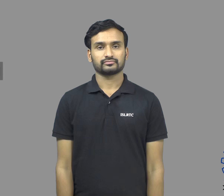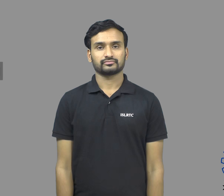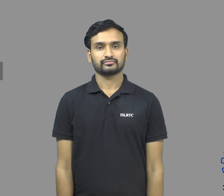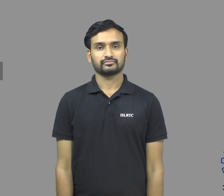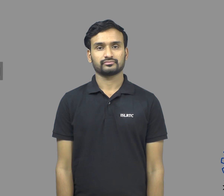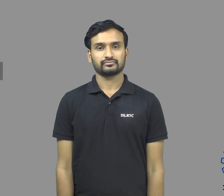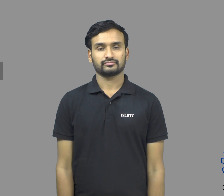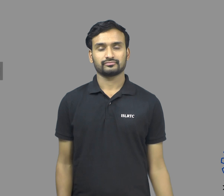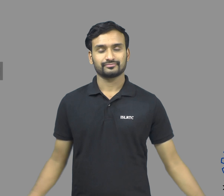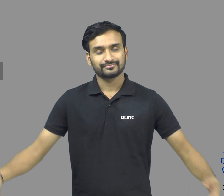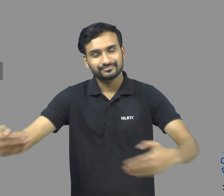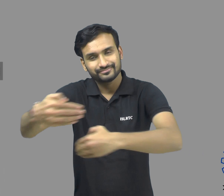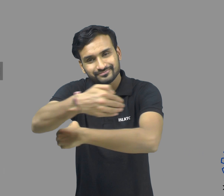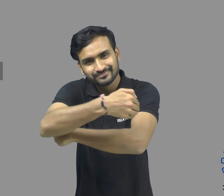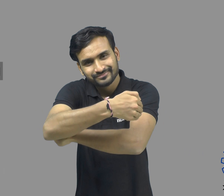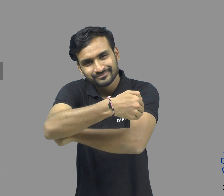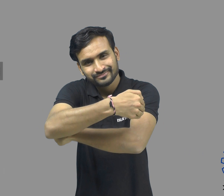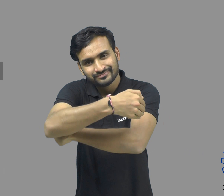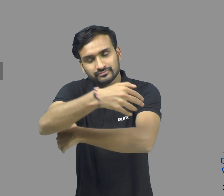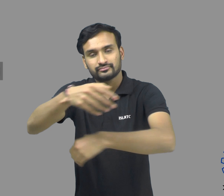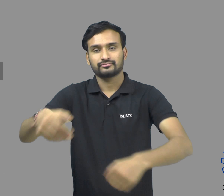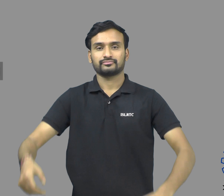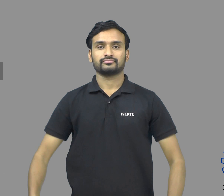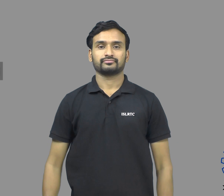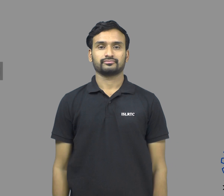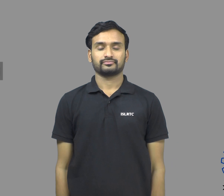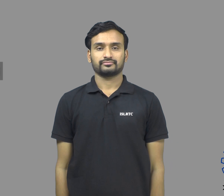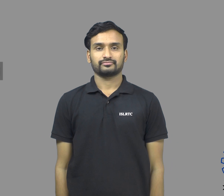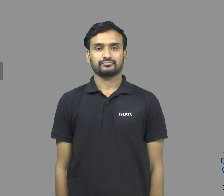Hug